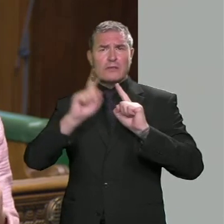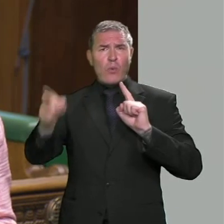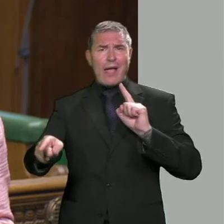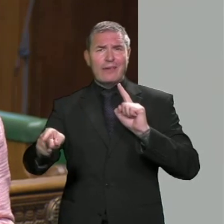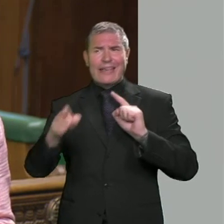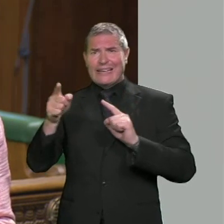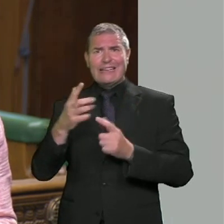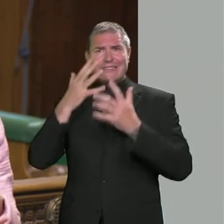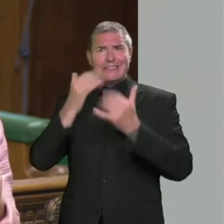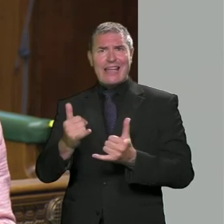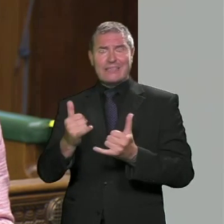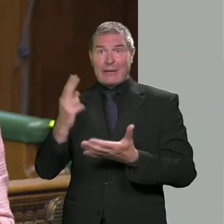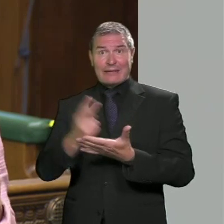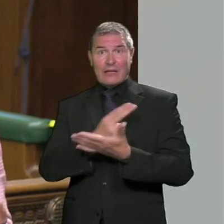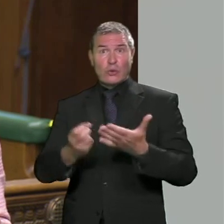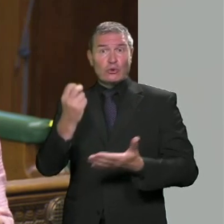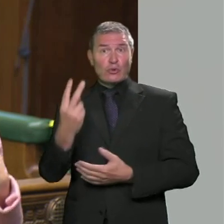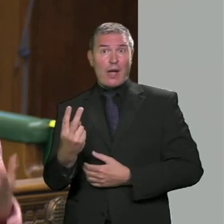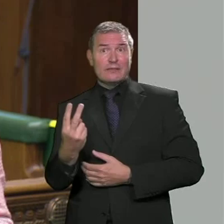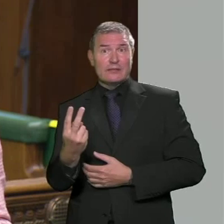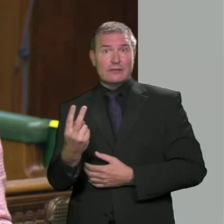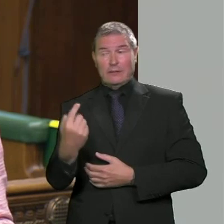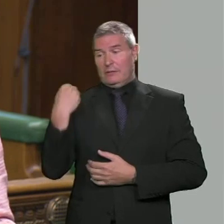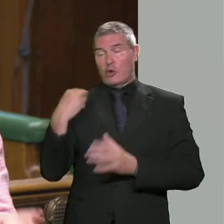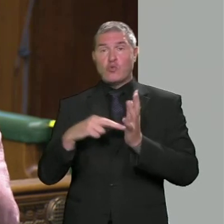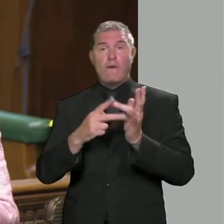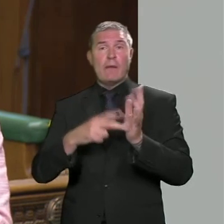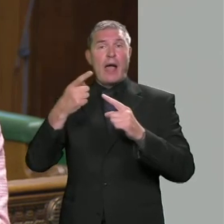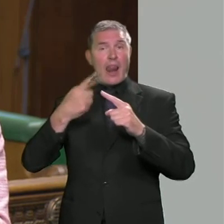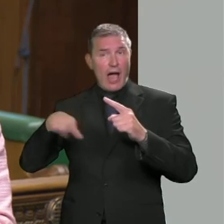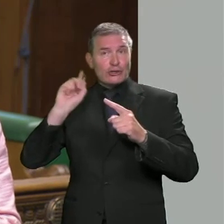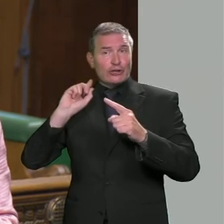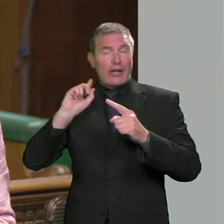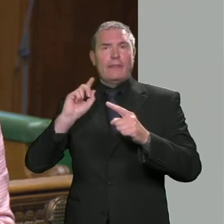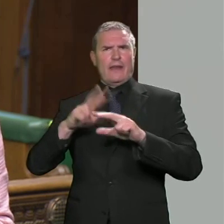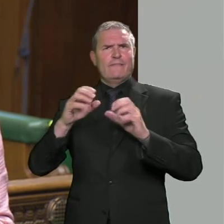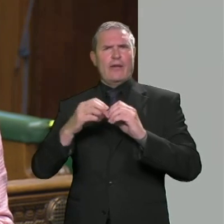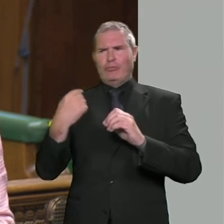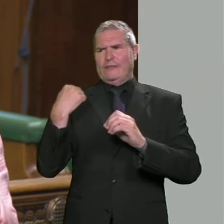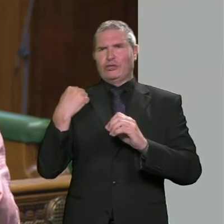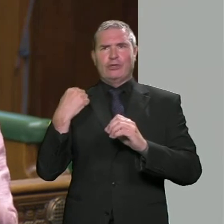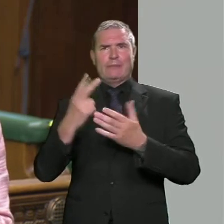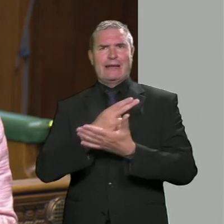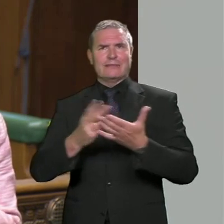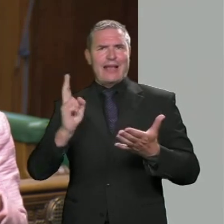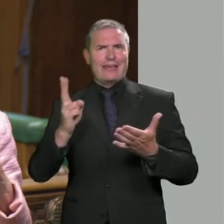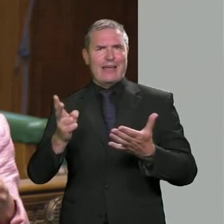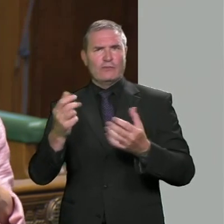His test has already been cancelled twice, first in November last year and then in February 2021.